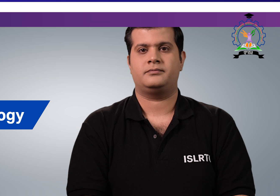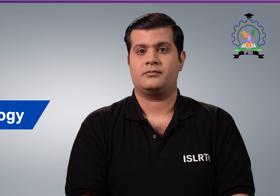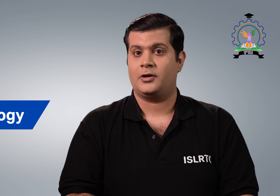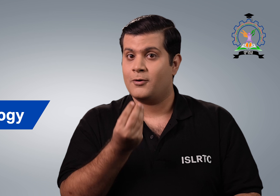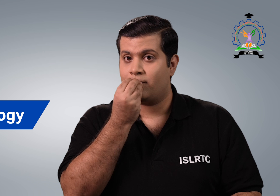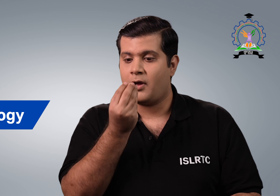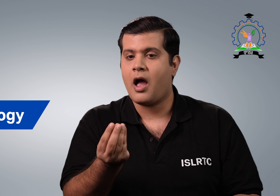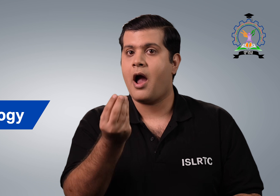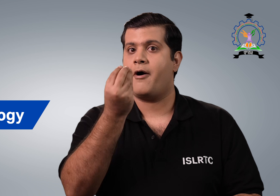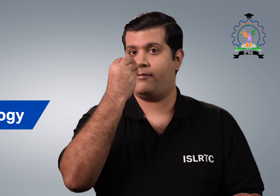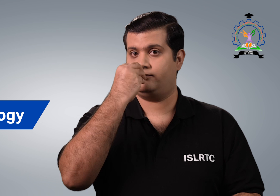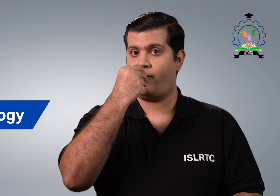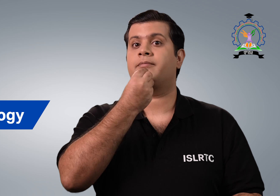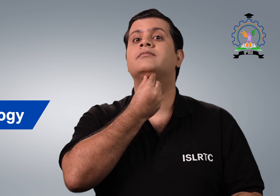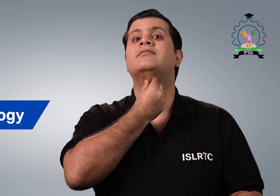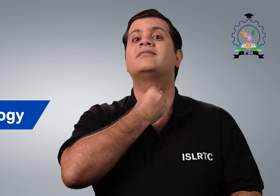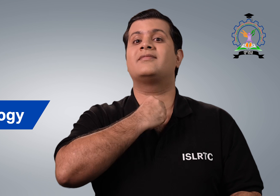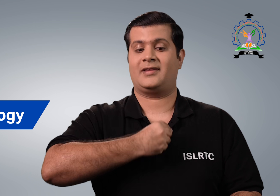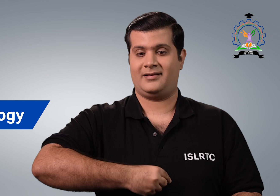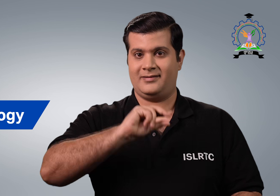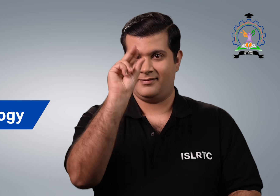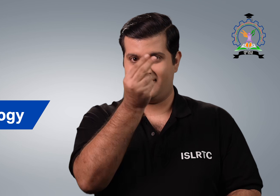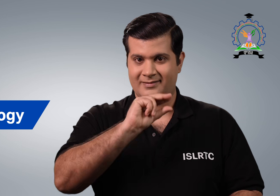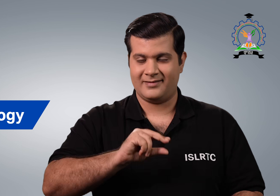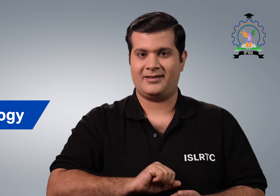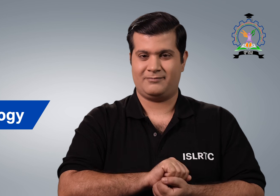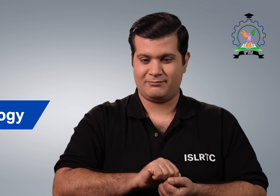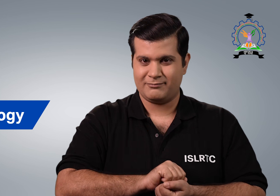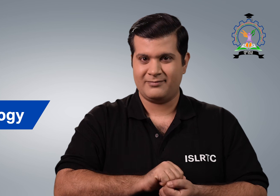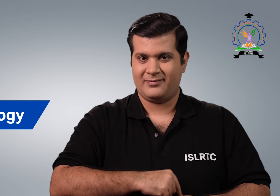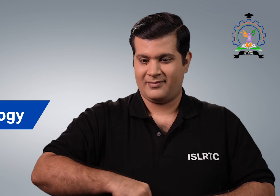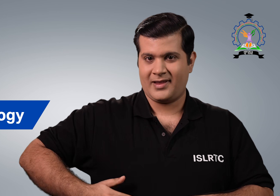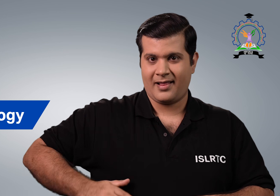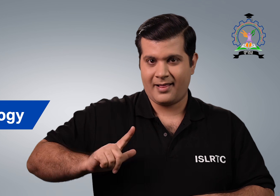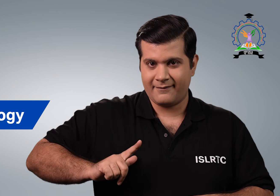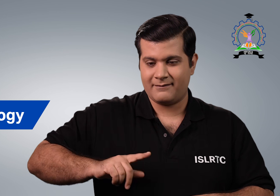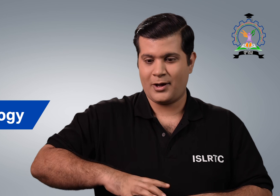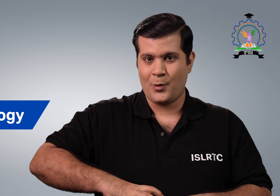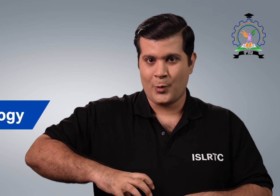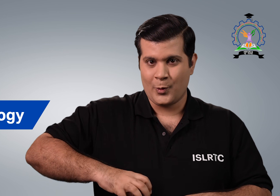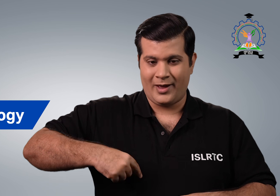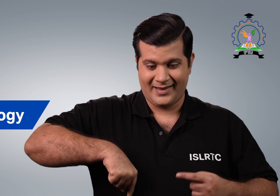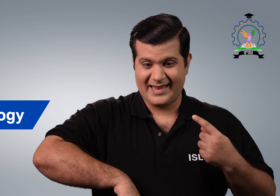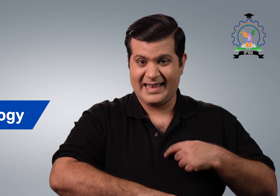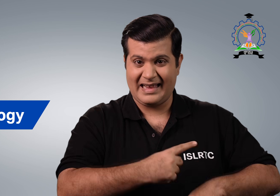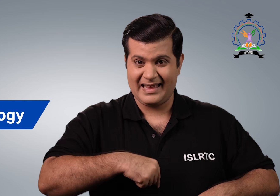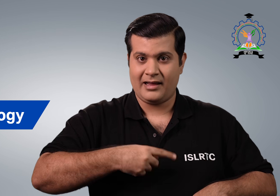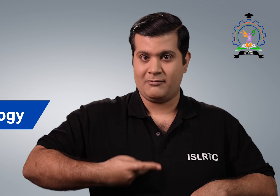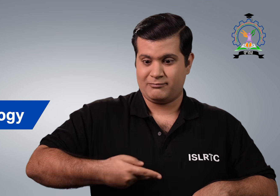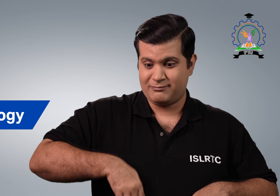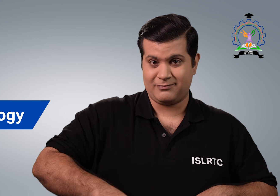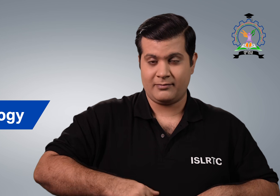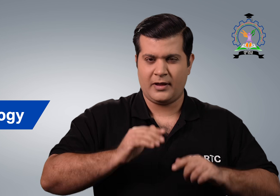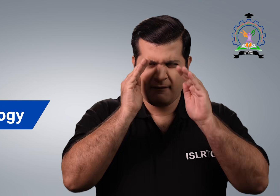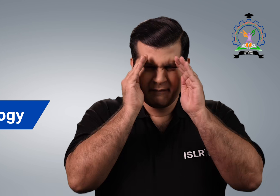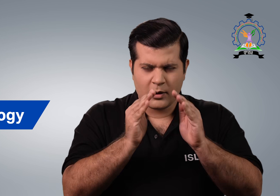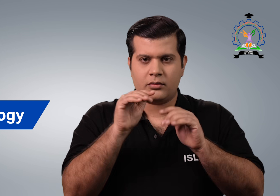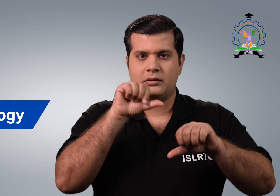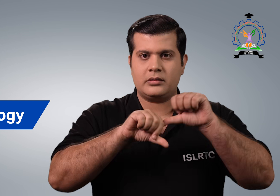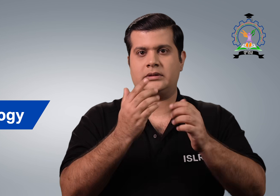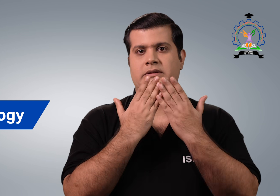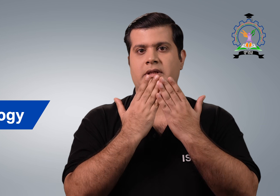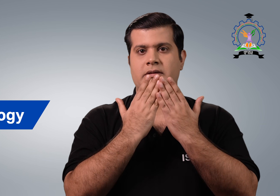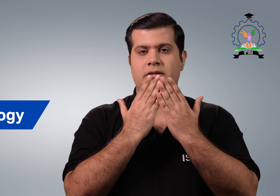The study of the normal function of the esophagus, digestion, intestine, rectum, etc is known as Gastroenterology.